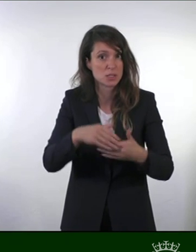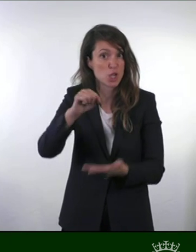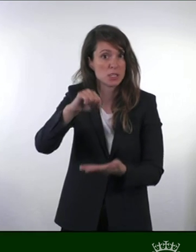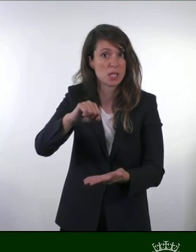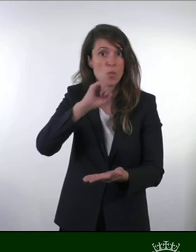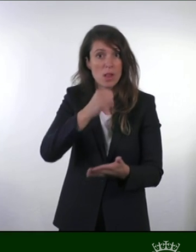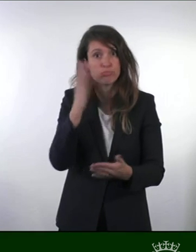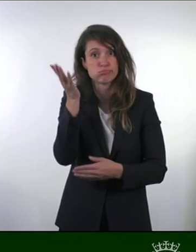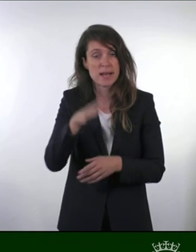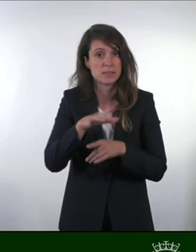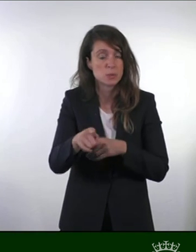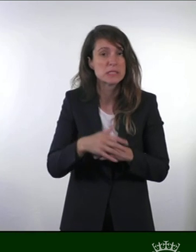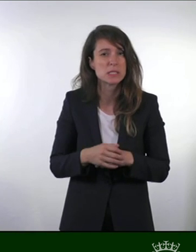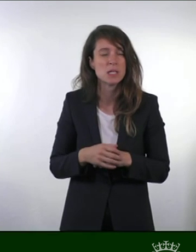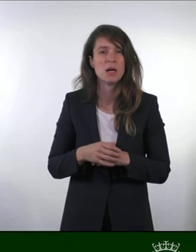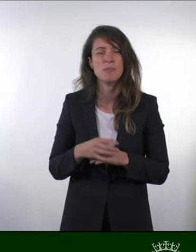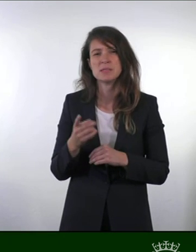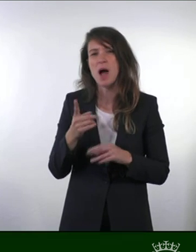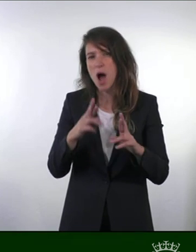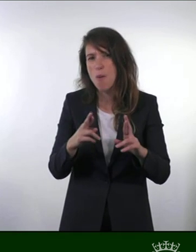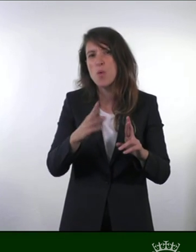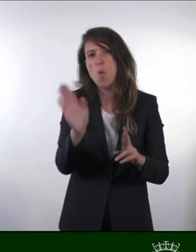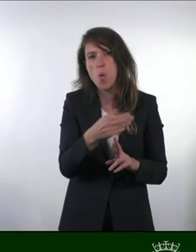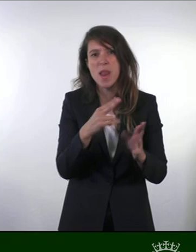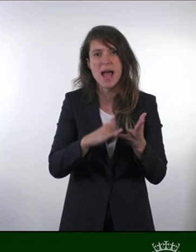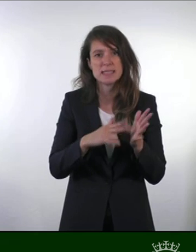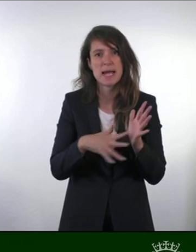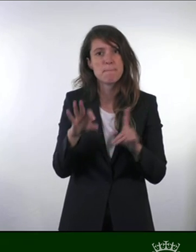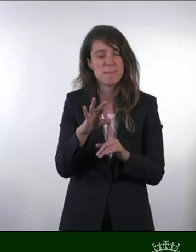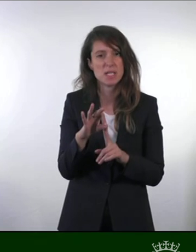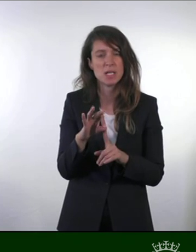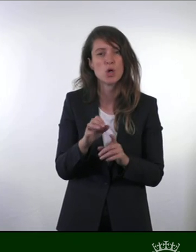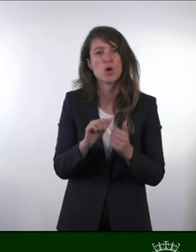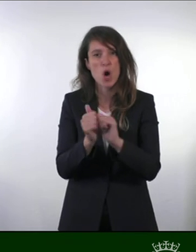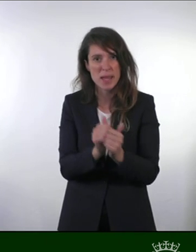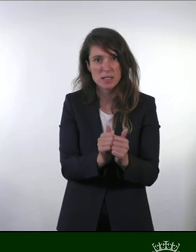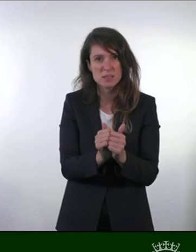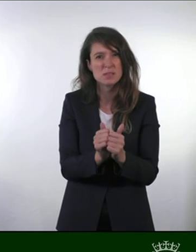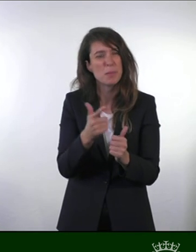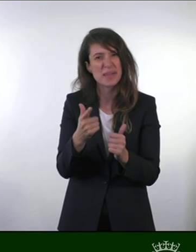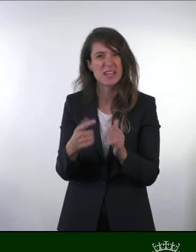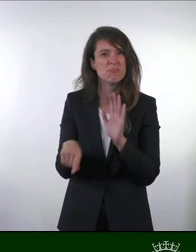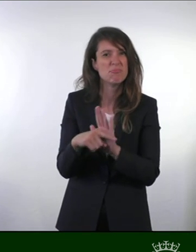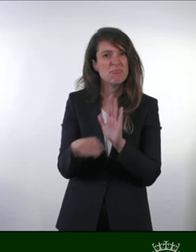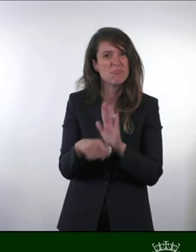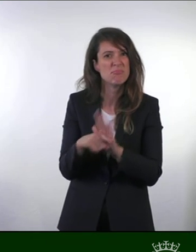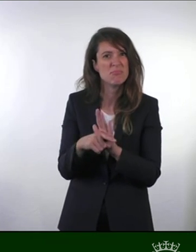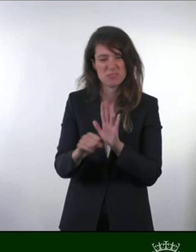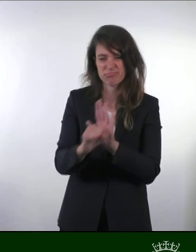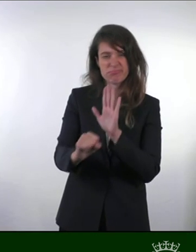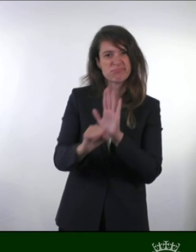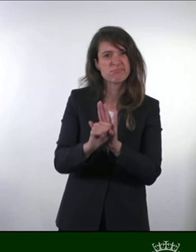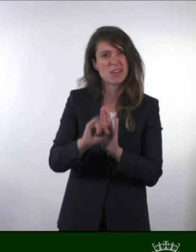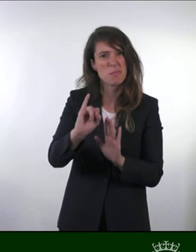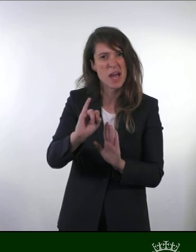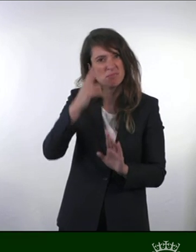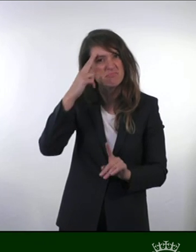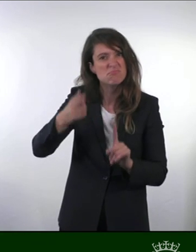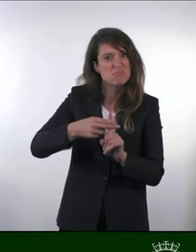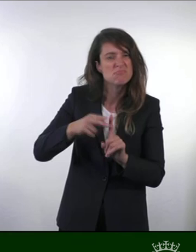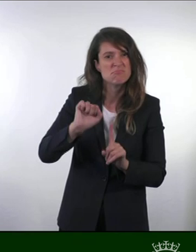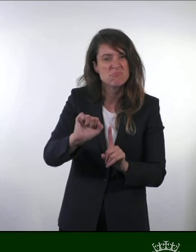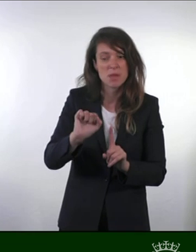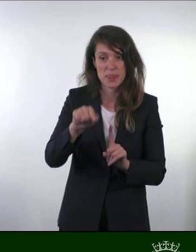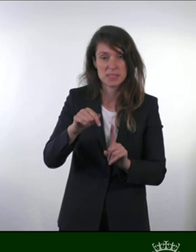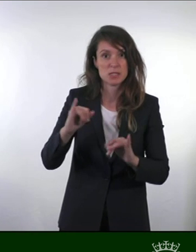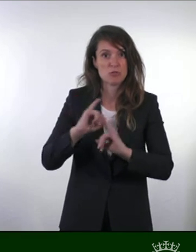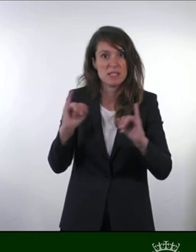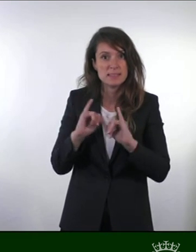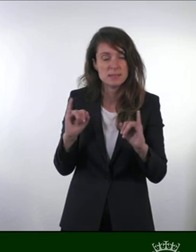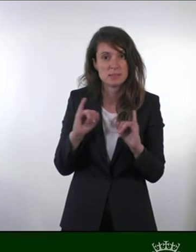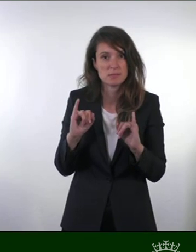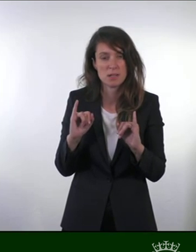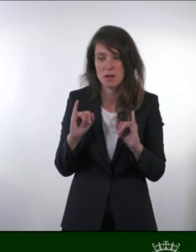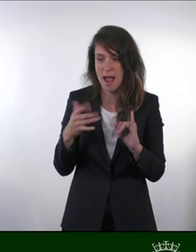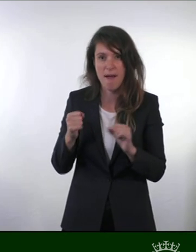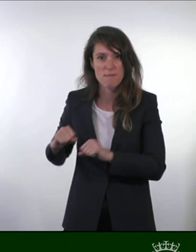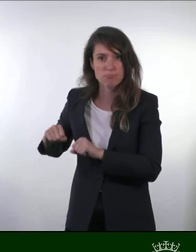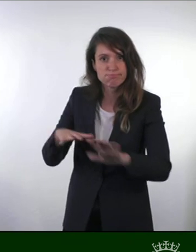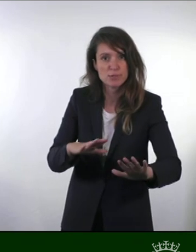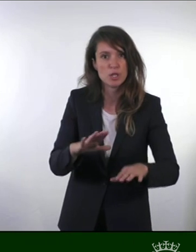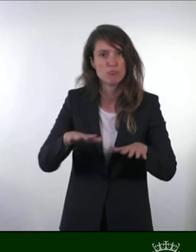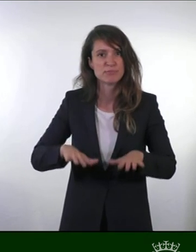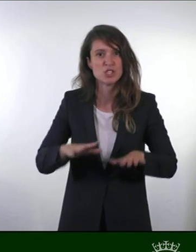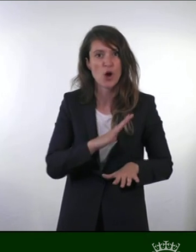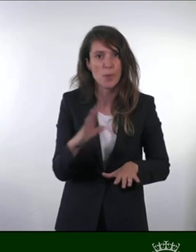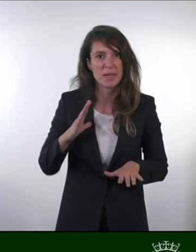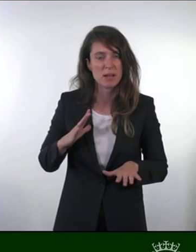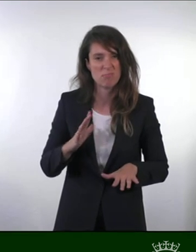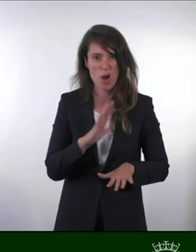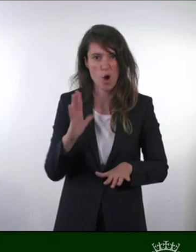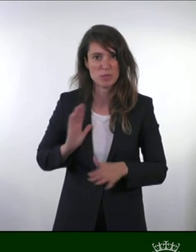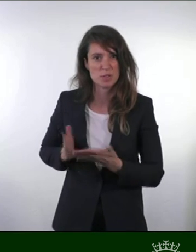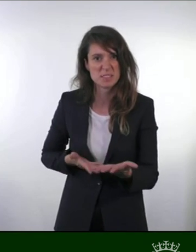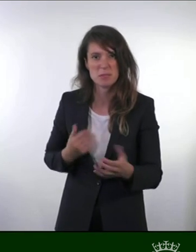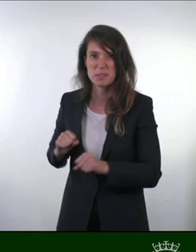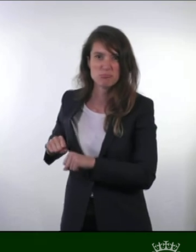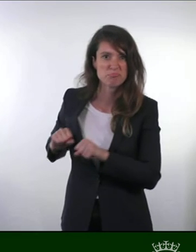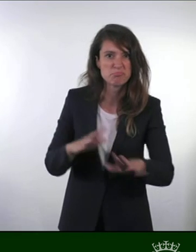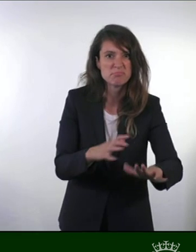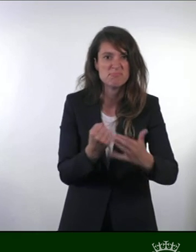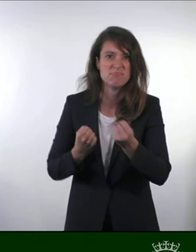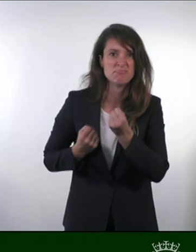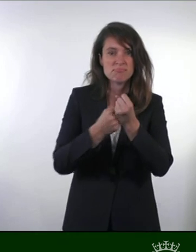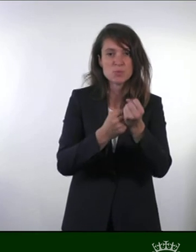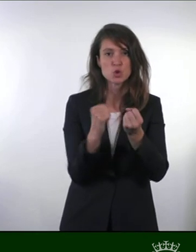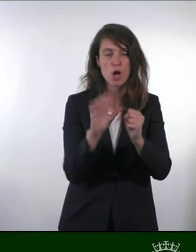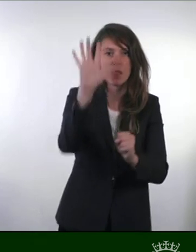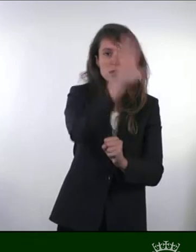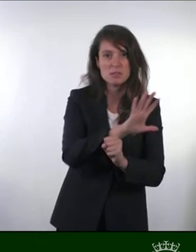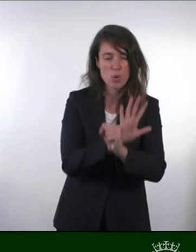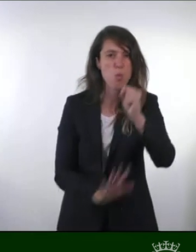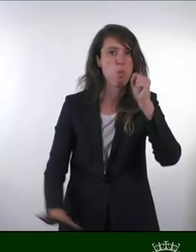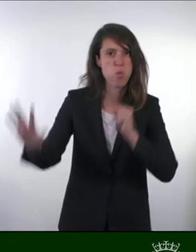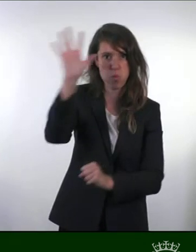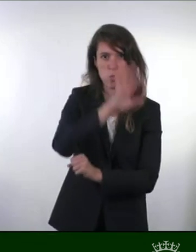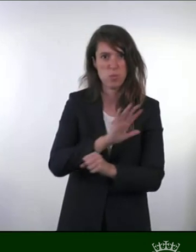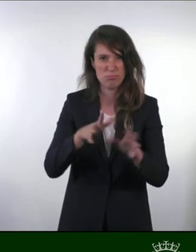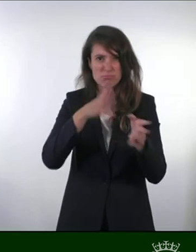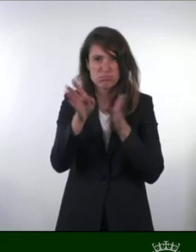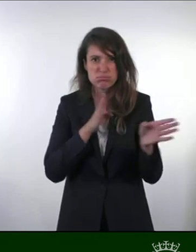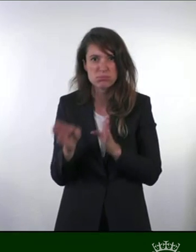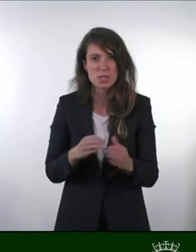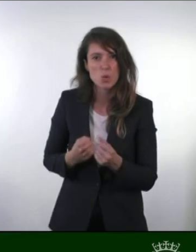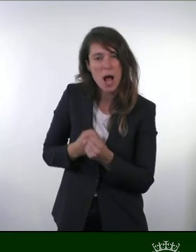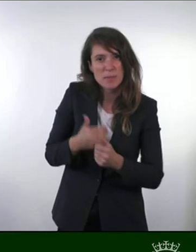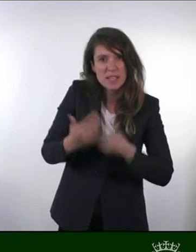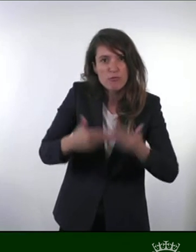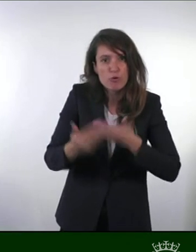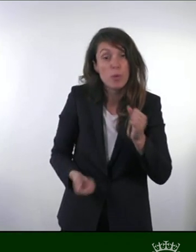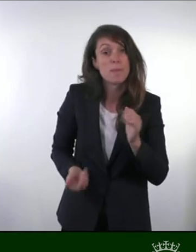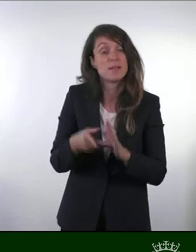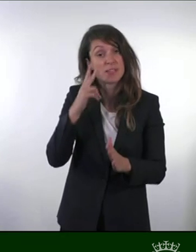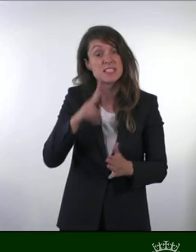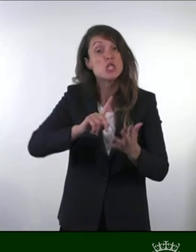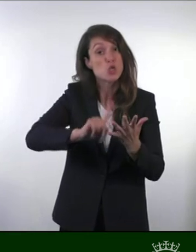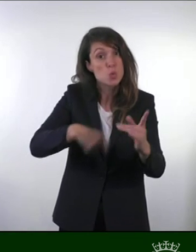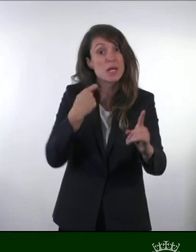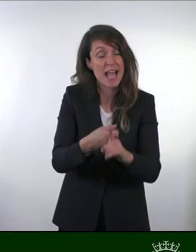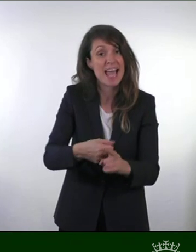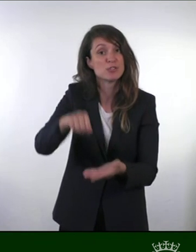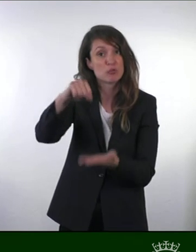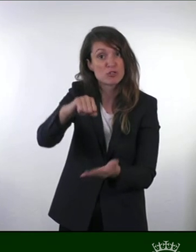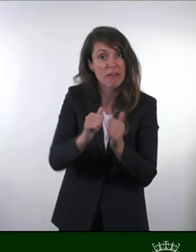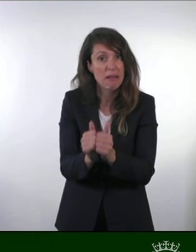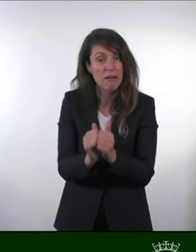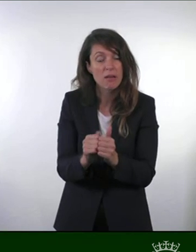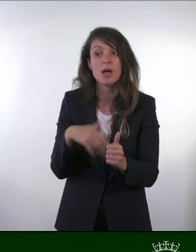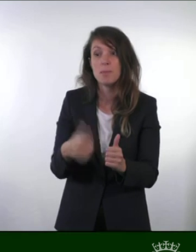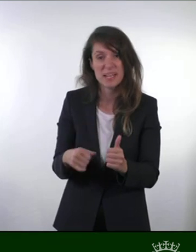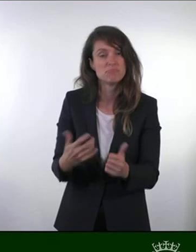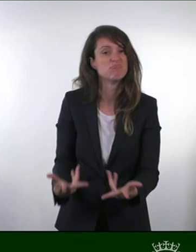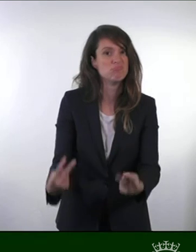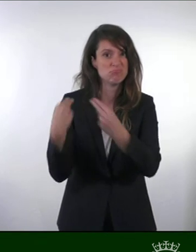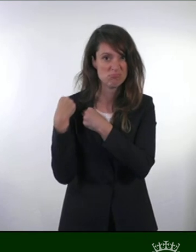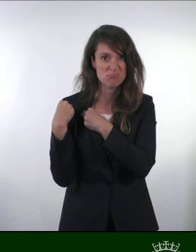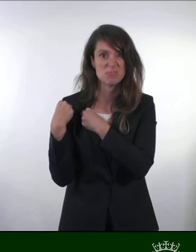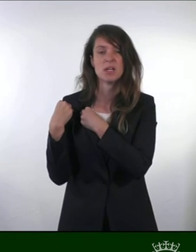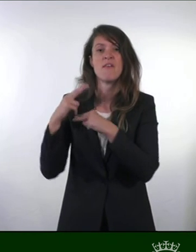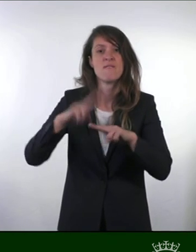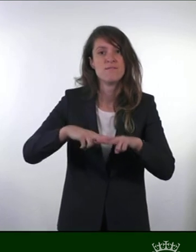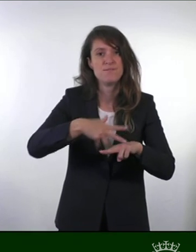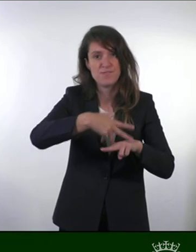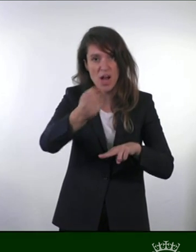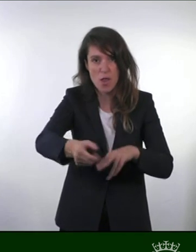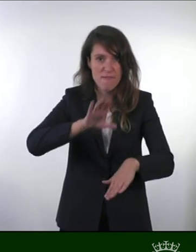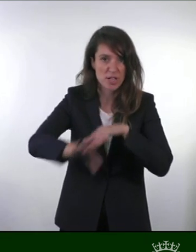I really do hope that he and all his SNP colleagues go around brandishing the fact that not only has this crisis seen the British Army and the British armed services being absolutely indispensable in Scotland and elsewhere in helping us get through it, but we have seen the UK Treasury step up to the plate and get furlough funding